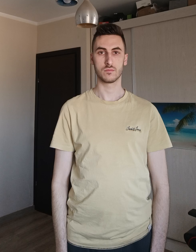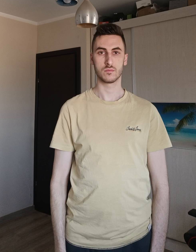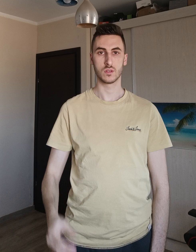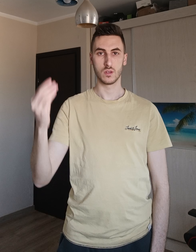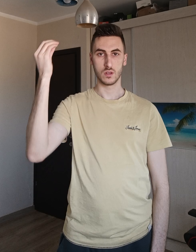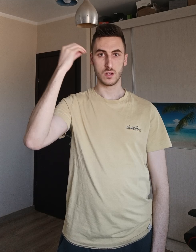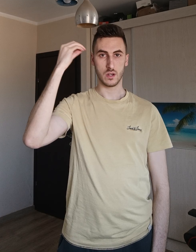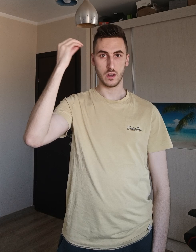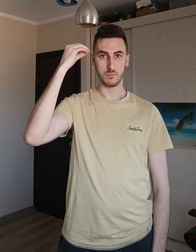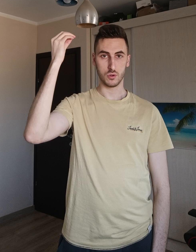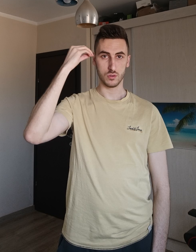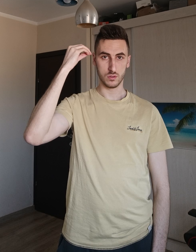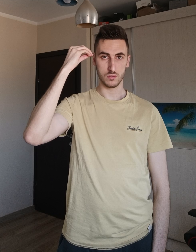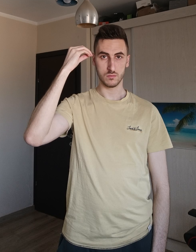ללמוד